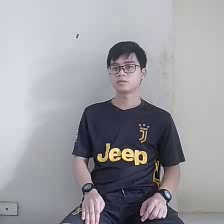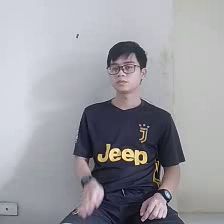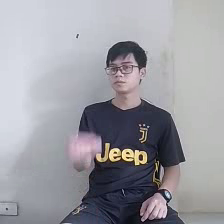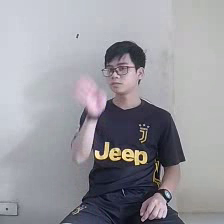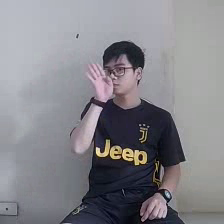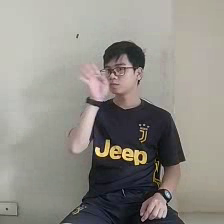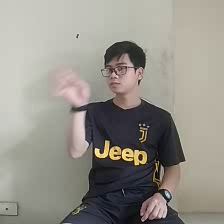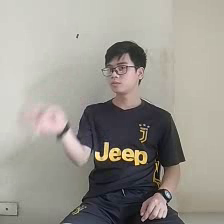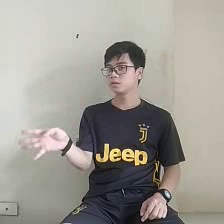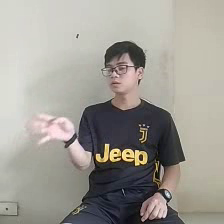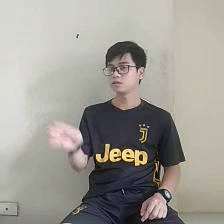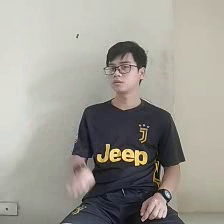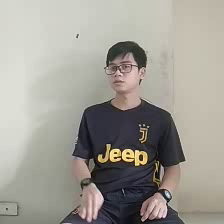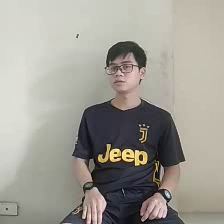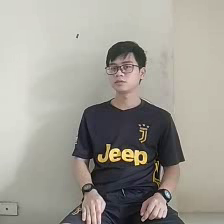Nôn ói